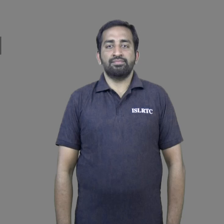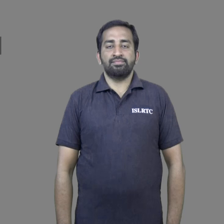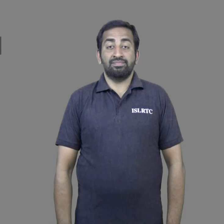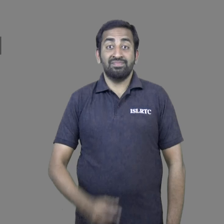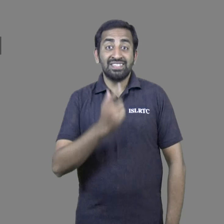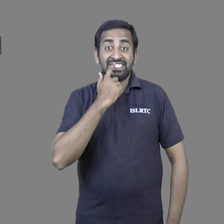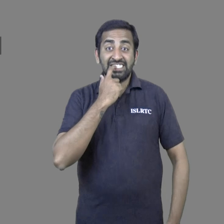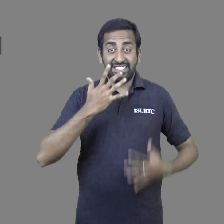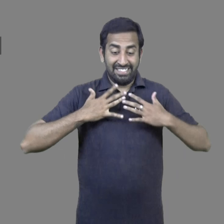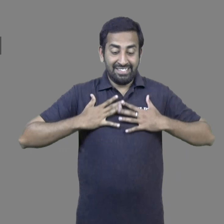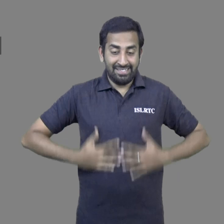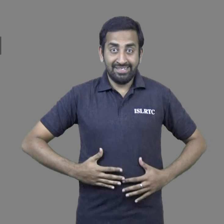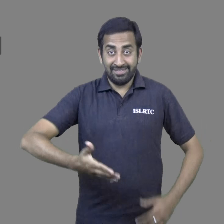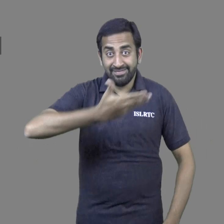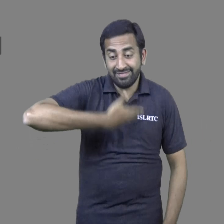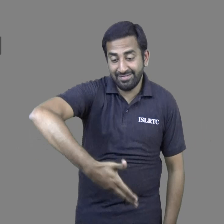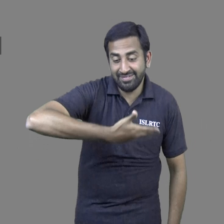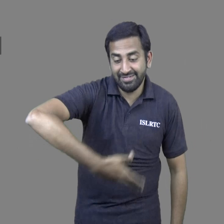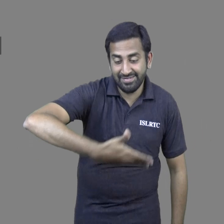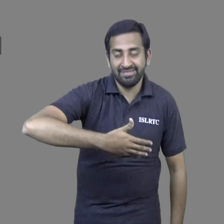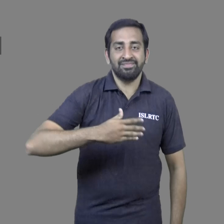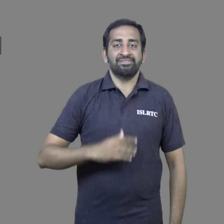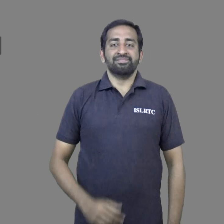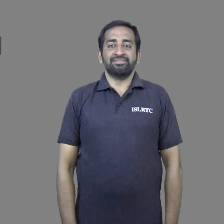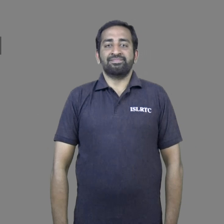Test Cricket